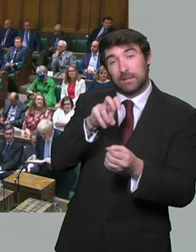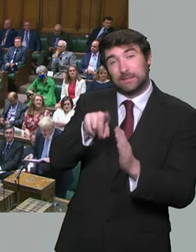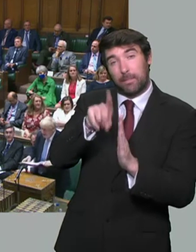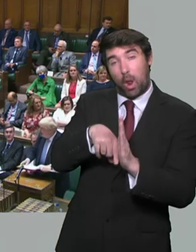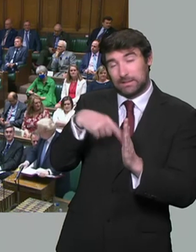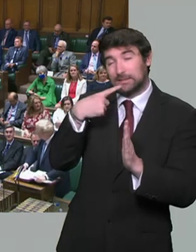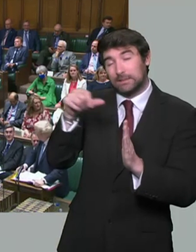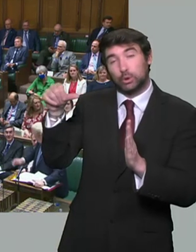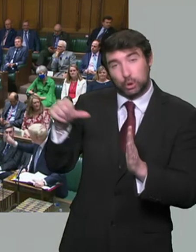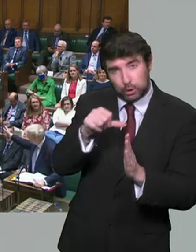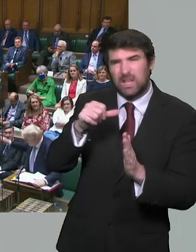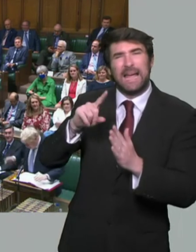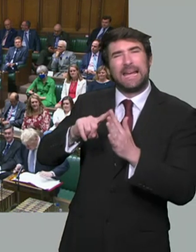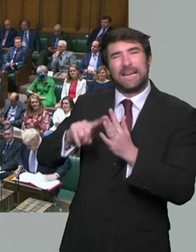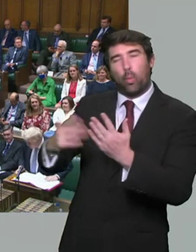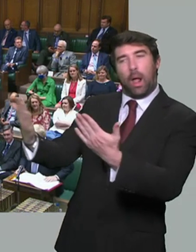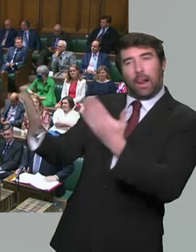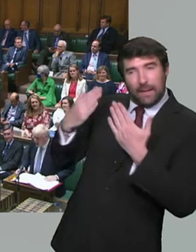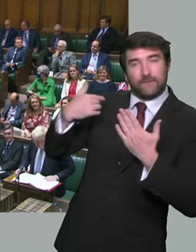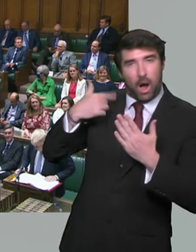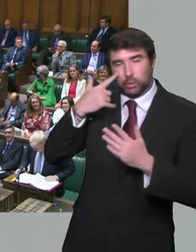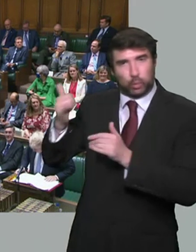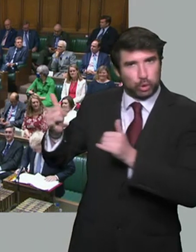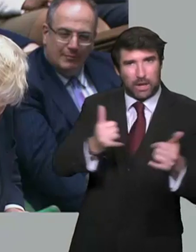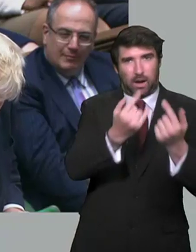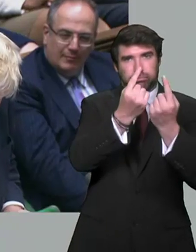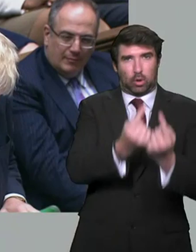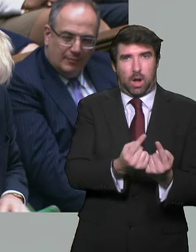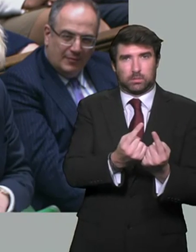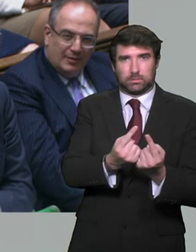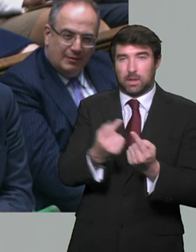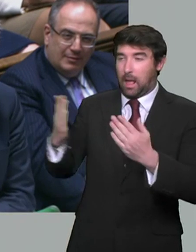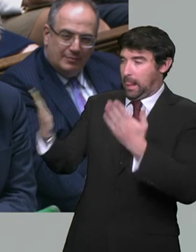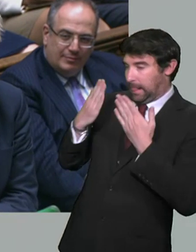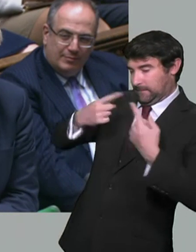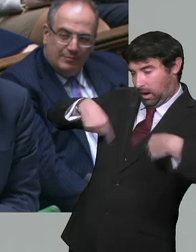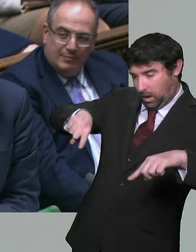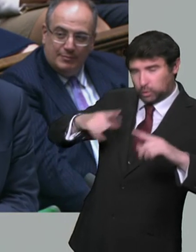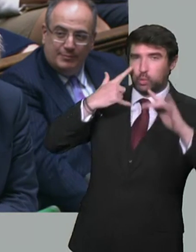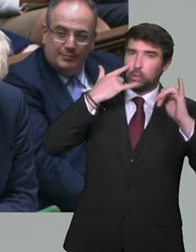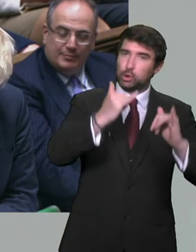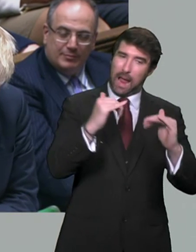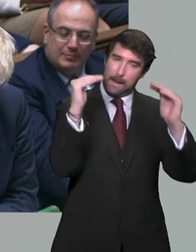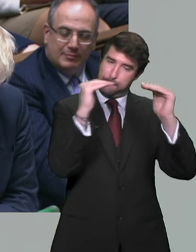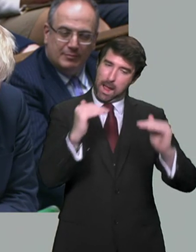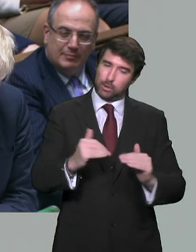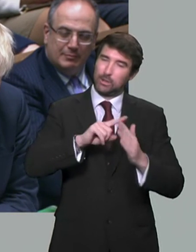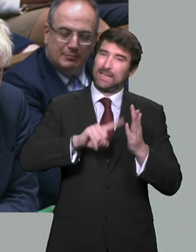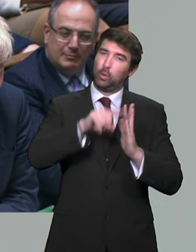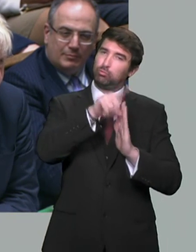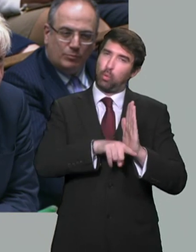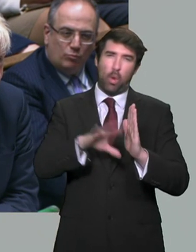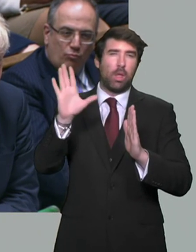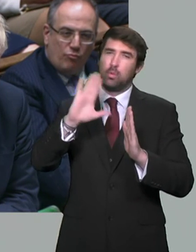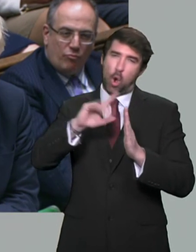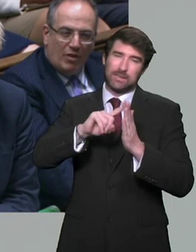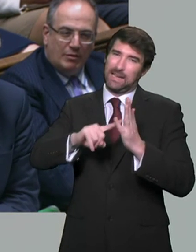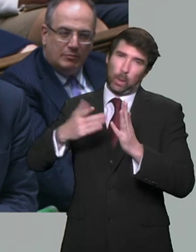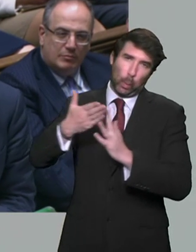Yes, and I thank both my right honourable Friend and the Centre for Brexit Policy for their analysis.